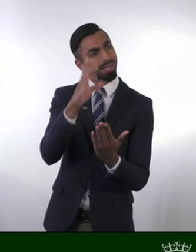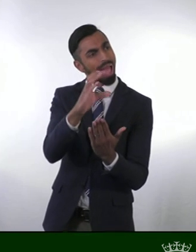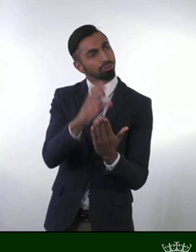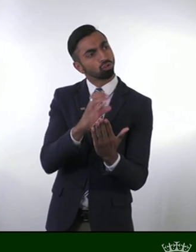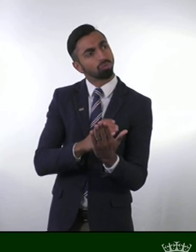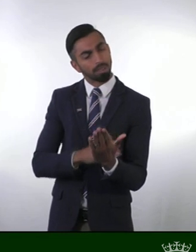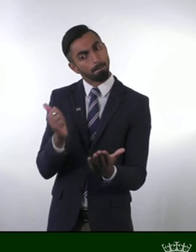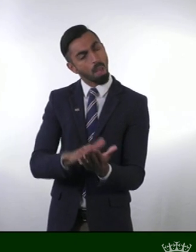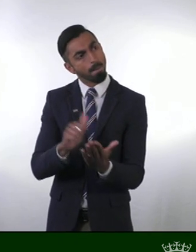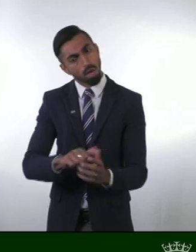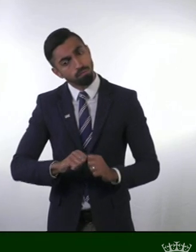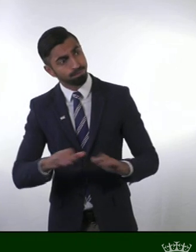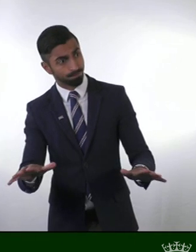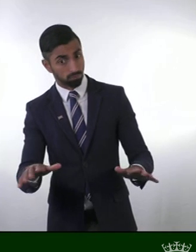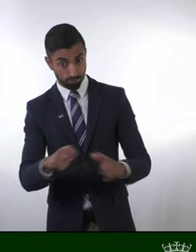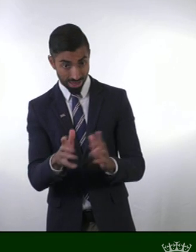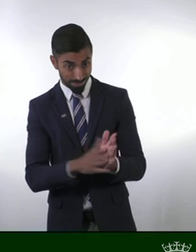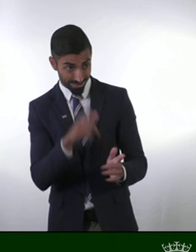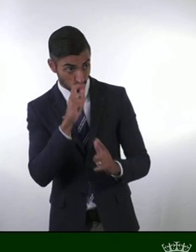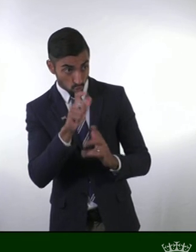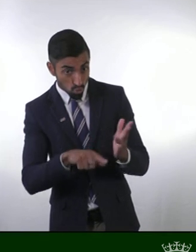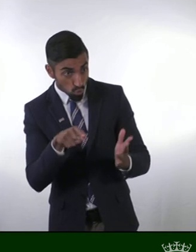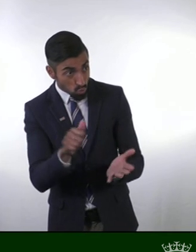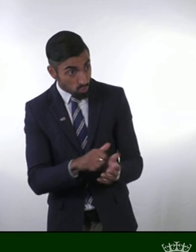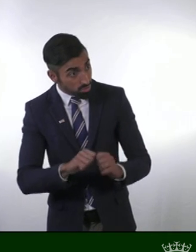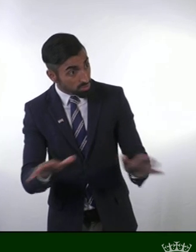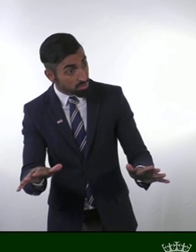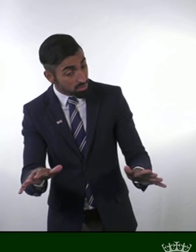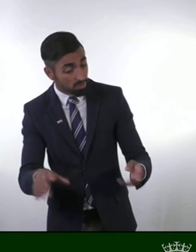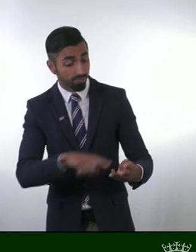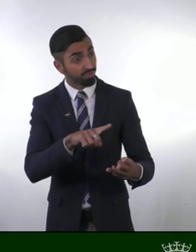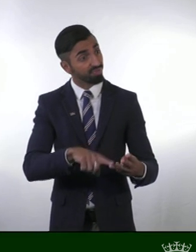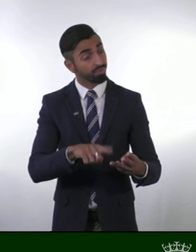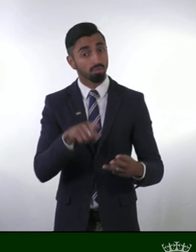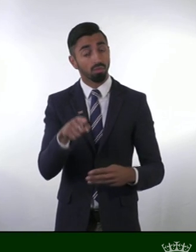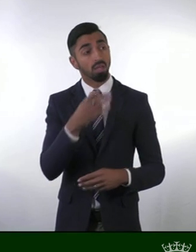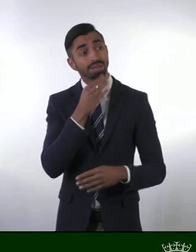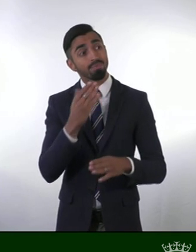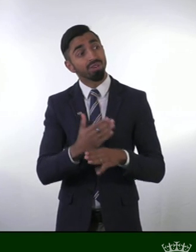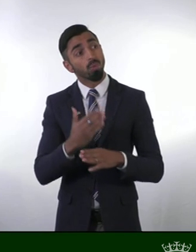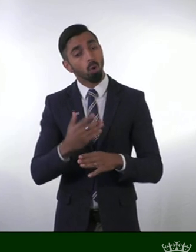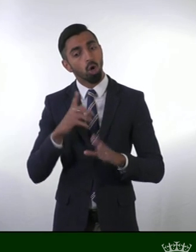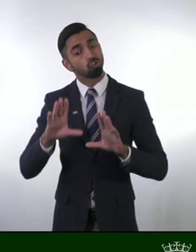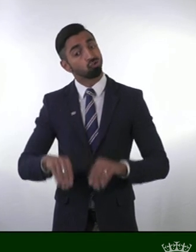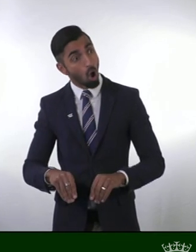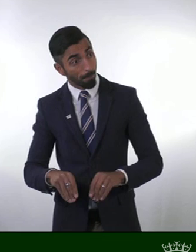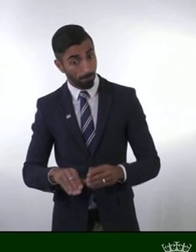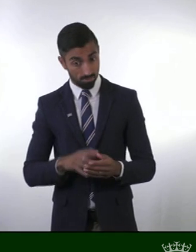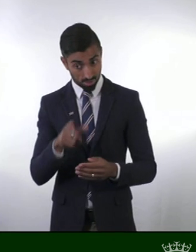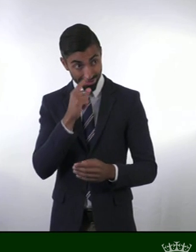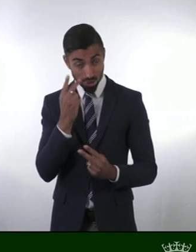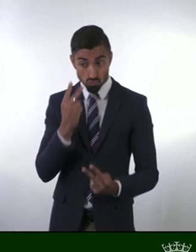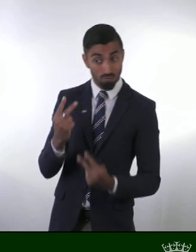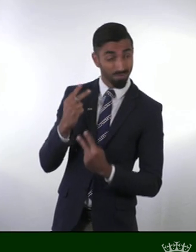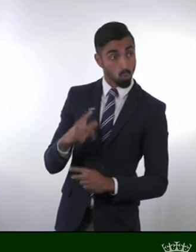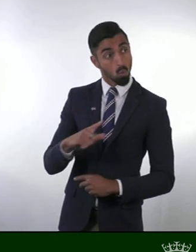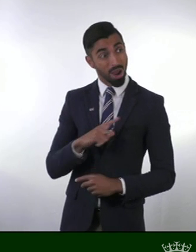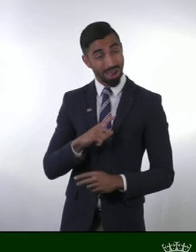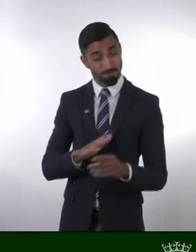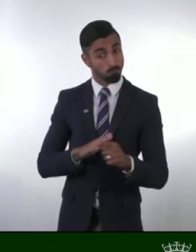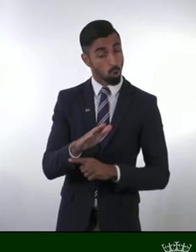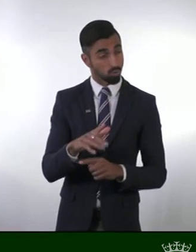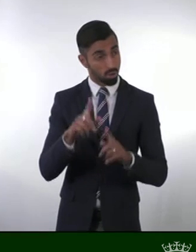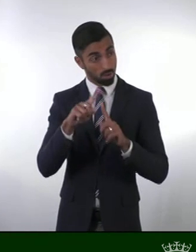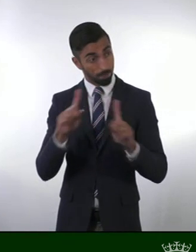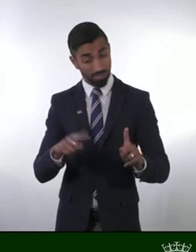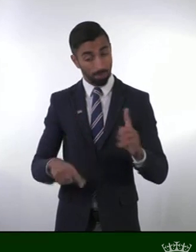Will he provide that? Finally, will he agree to review the furlough scheme so that shielded people, in the future, are not penalised?